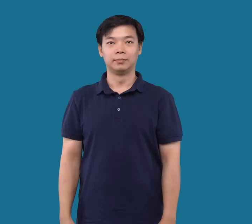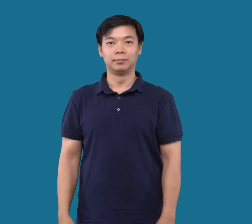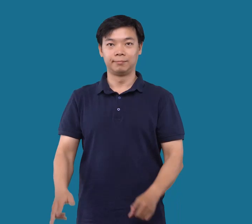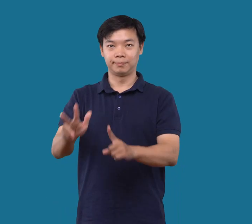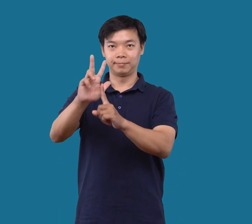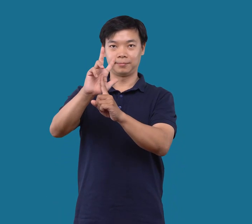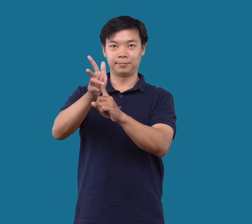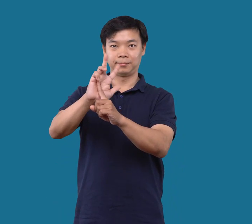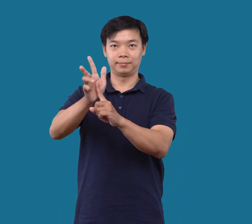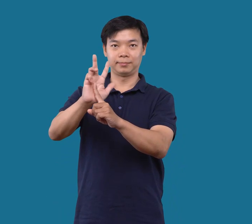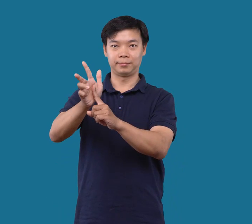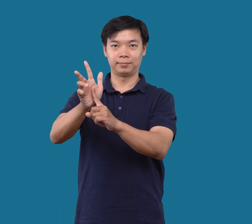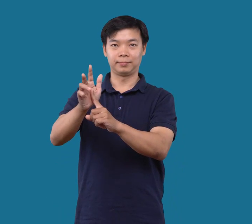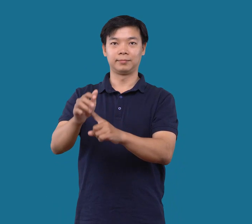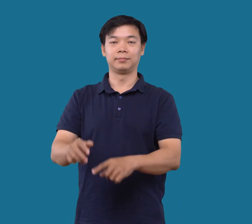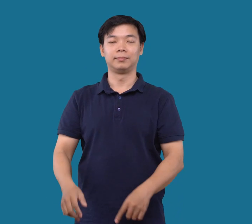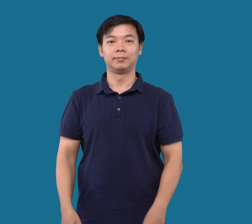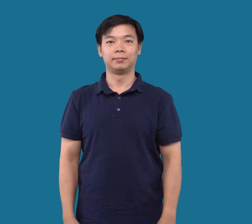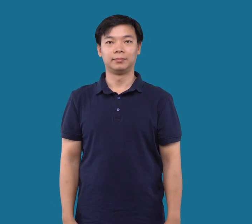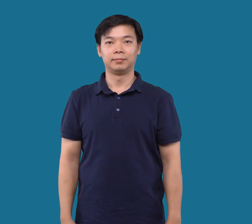cối xay gió